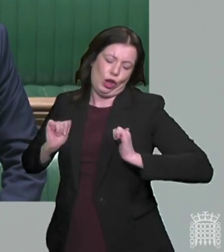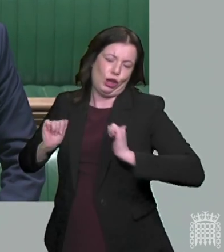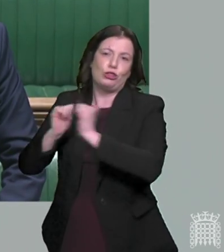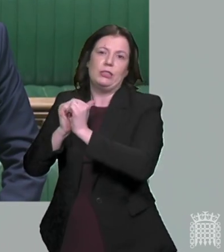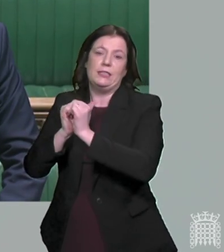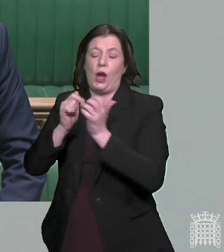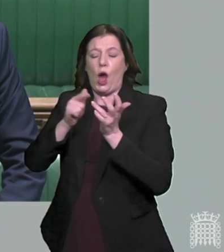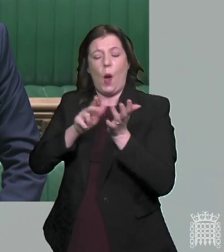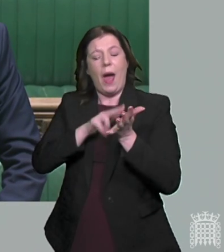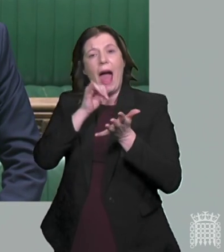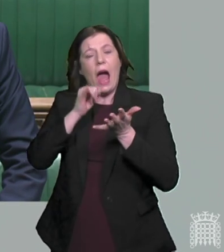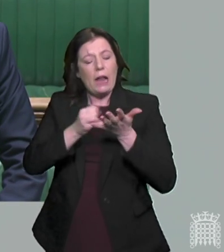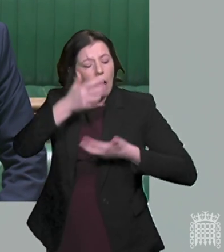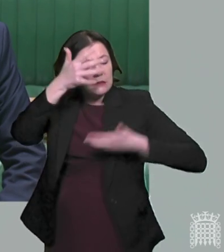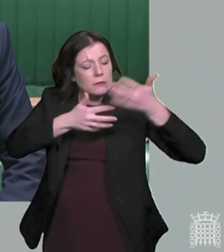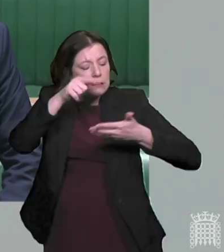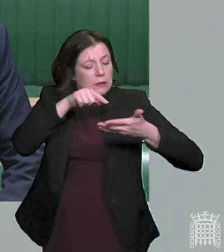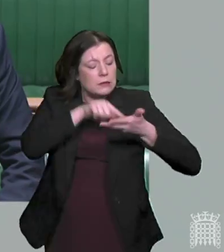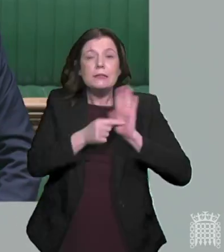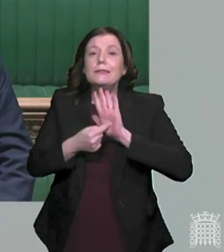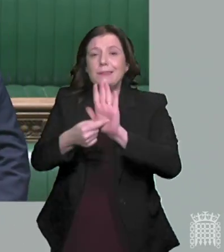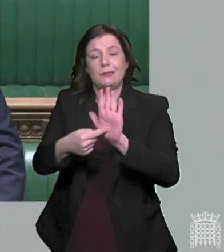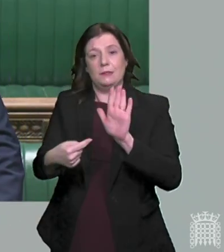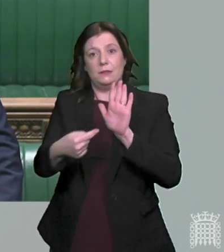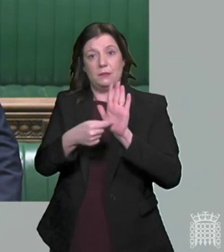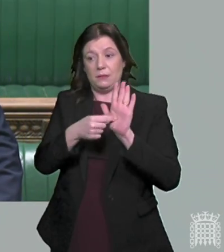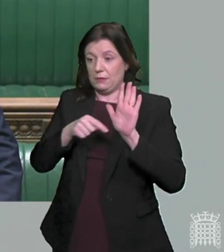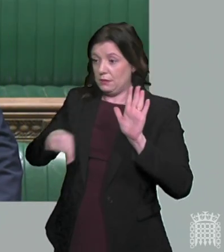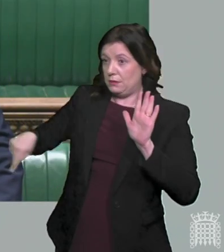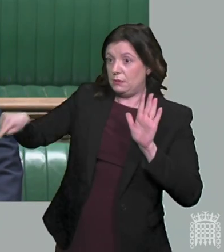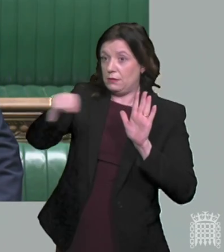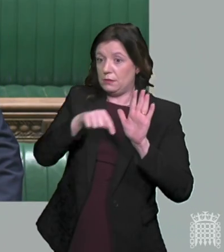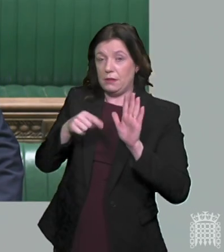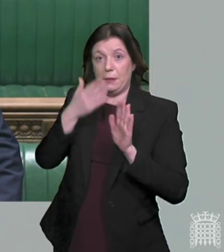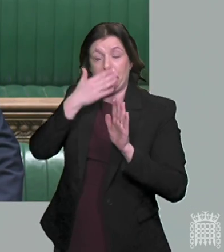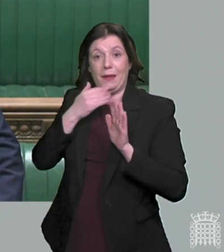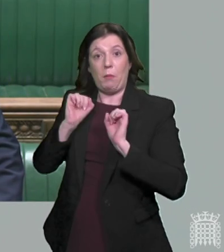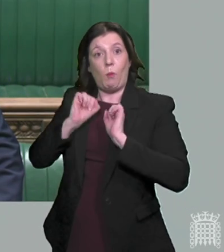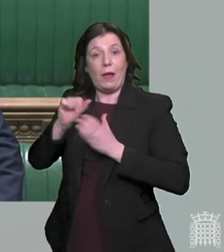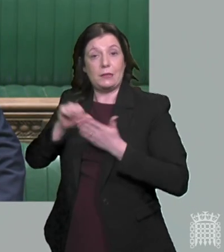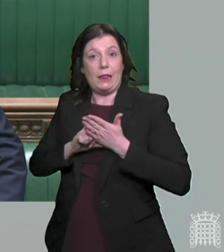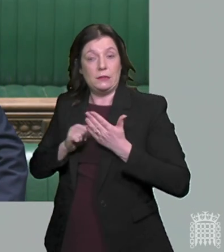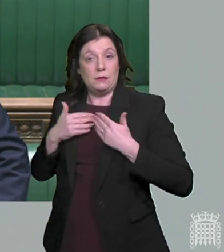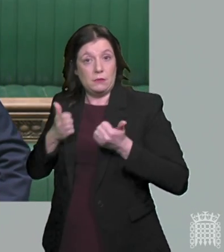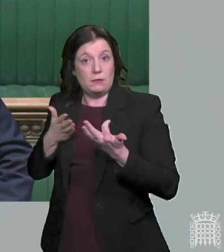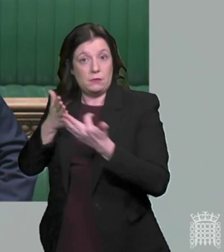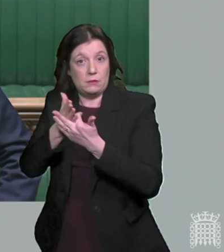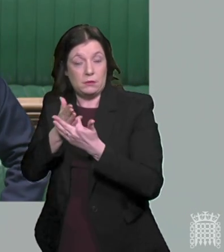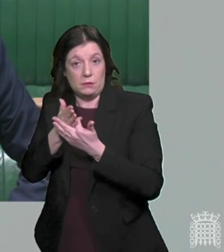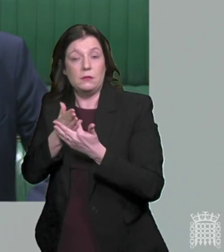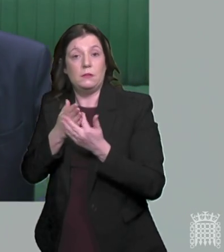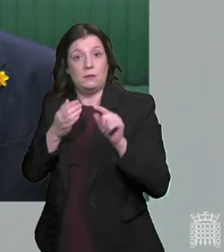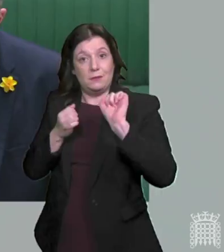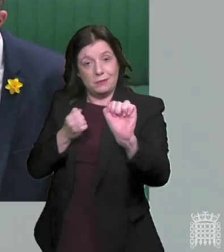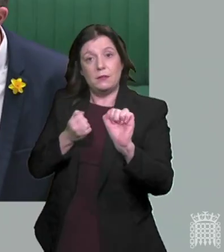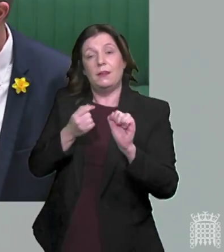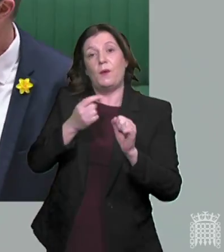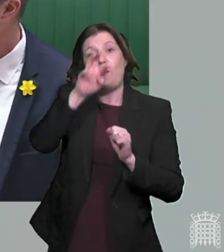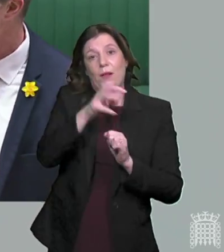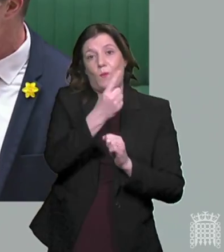Figures from the Office for National Statistics this week suggest that around 1 in 5 people in Wales is now on a waiting list as opposed to just 1 in 18 people in England.